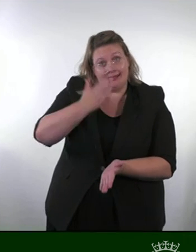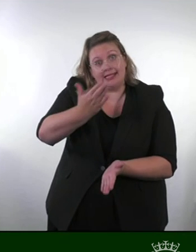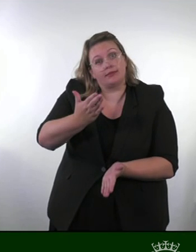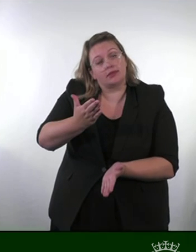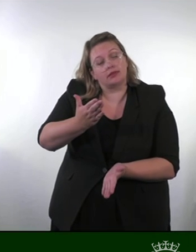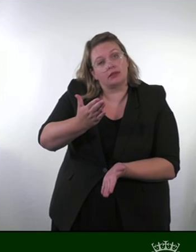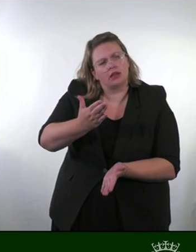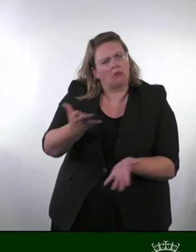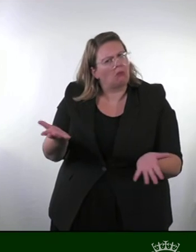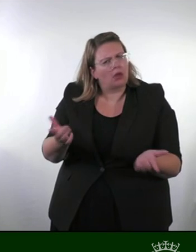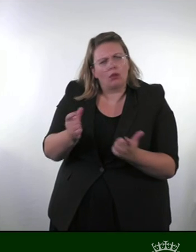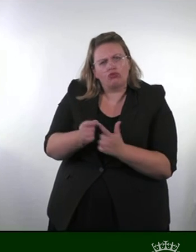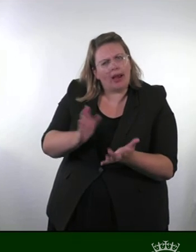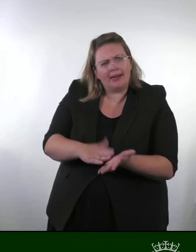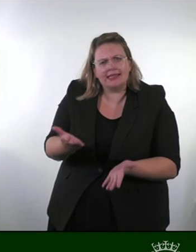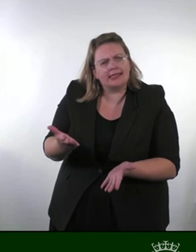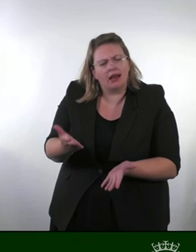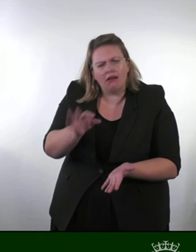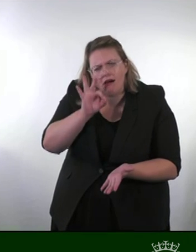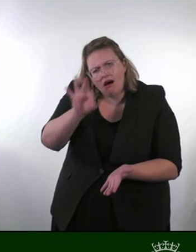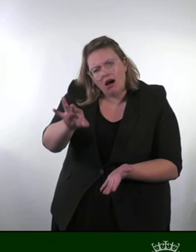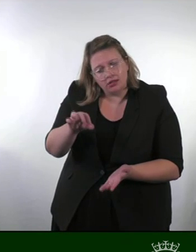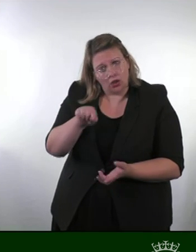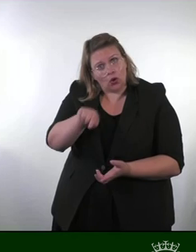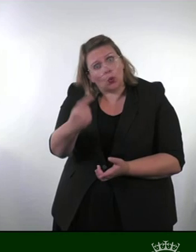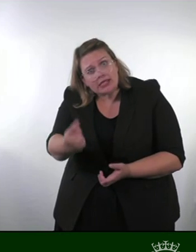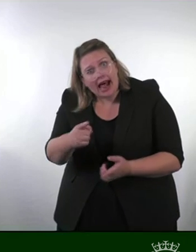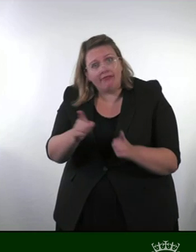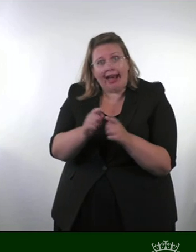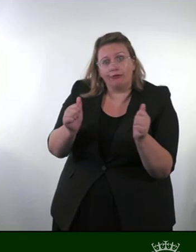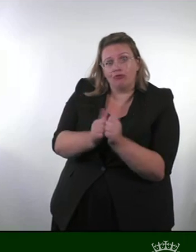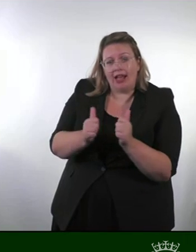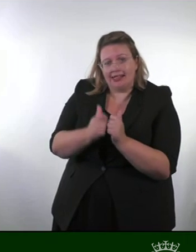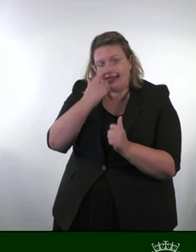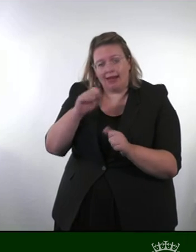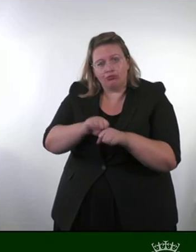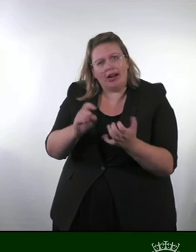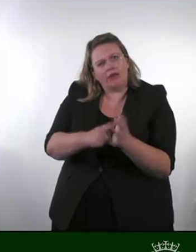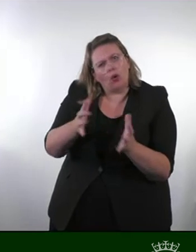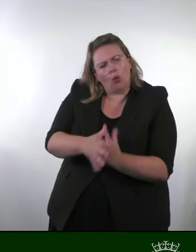Why does the Prime Minister think that he and his friends are above the law?